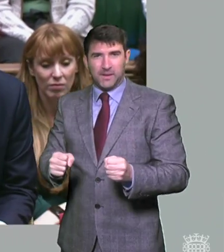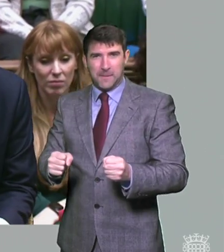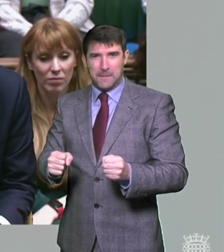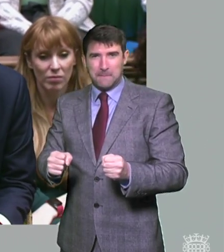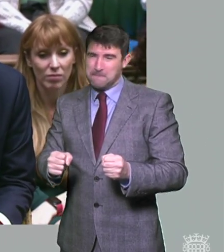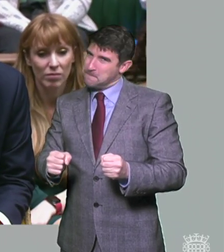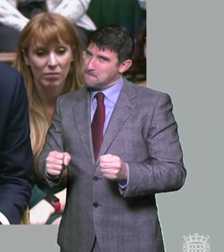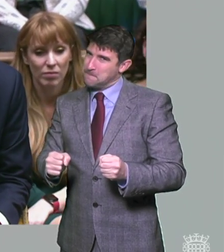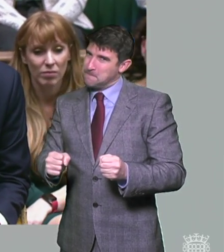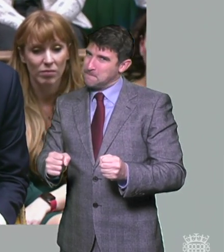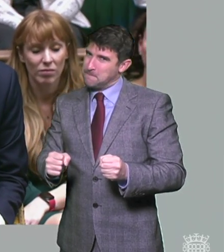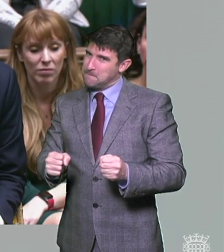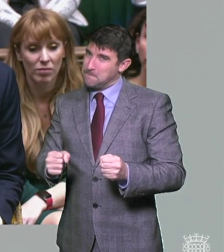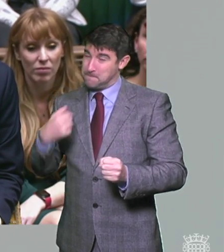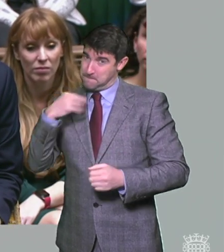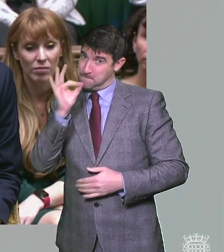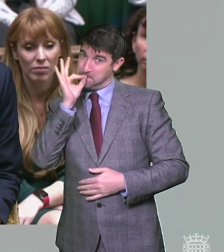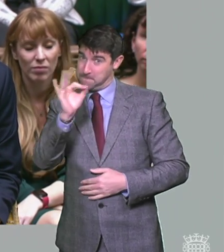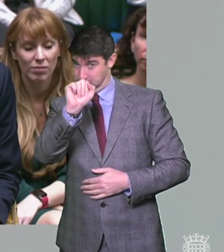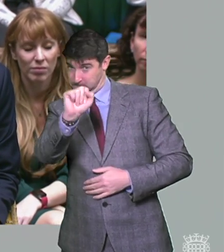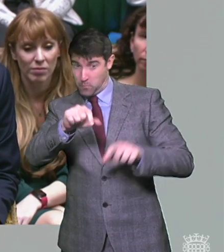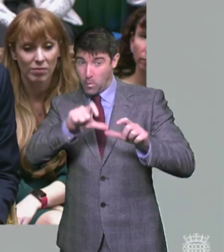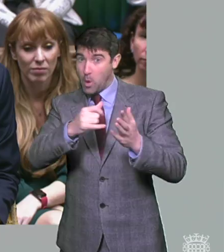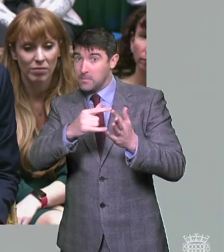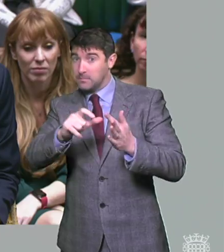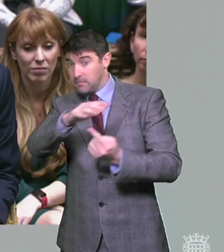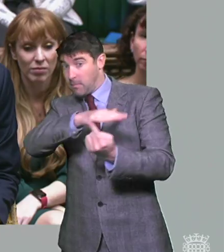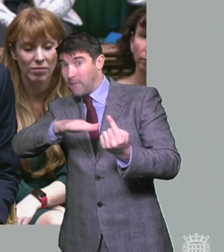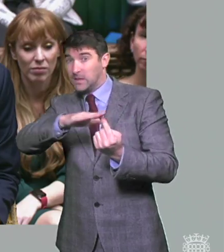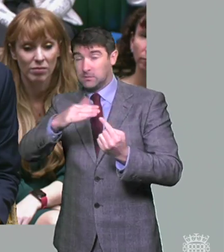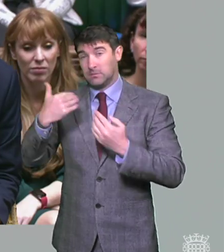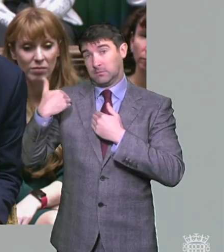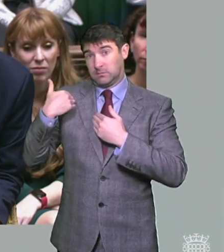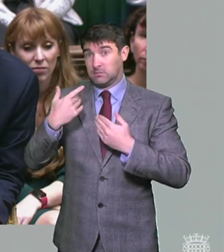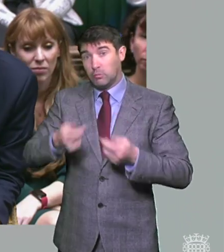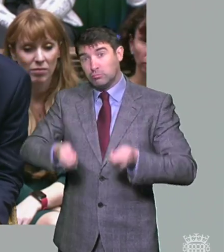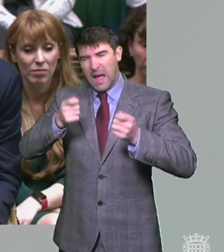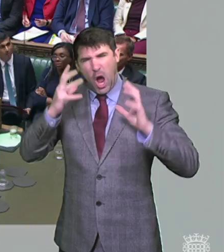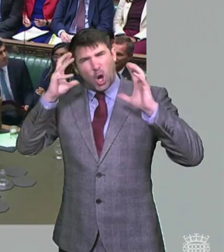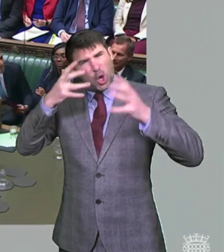Have officials raised concerns about his decision to appoint her?